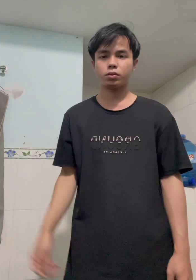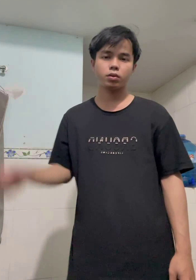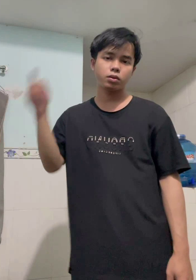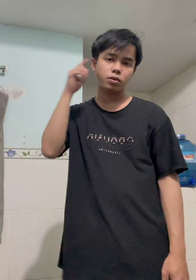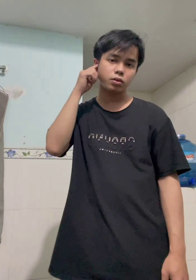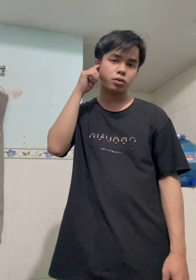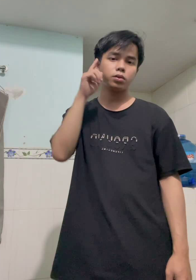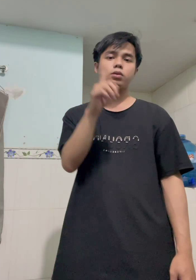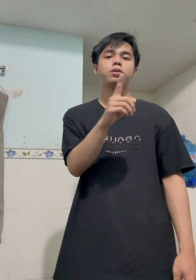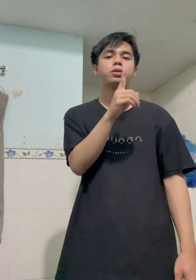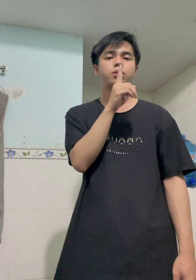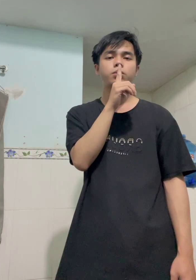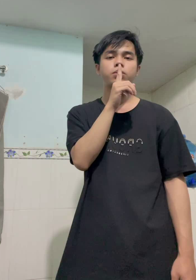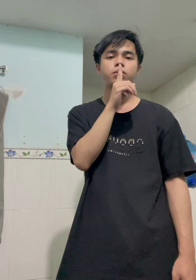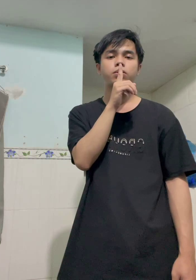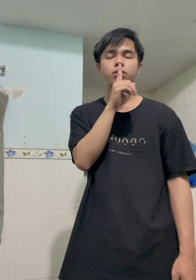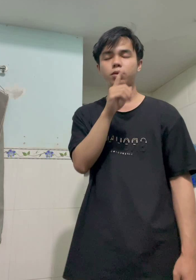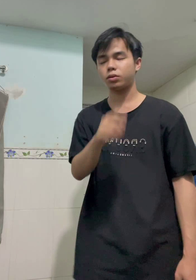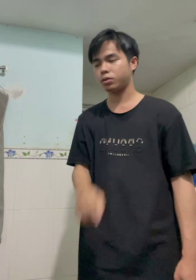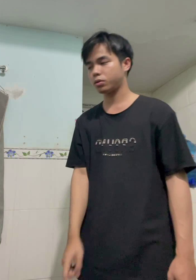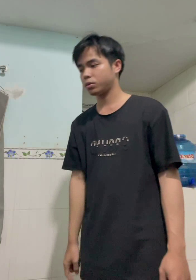diec